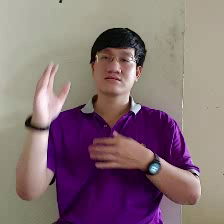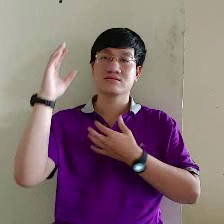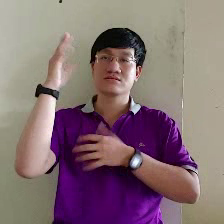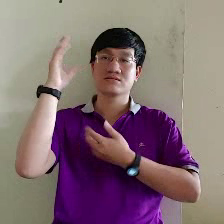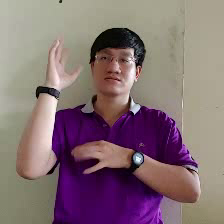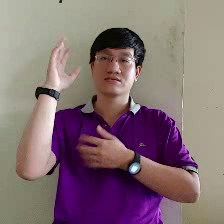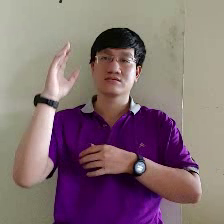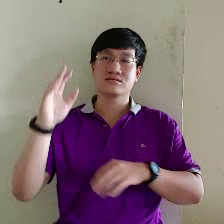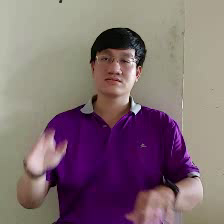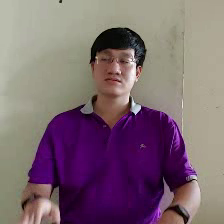Cho